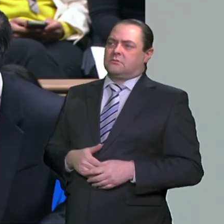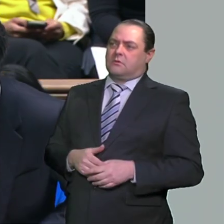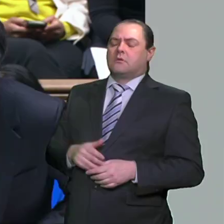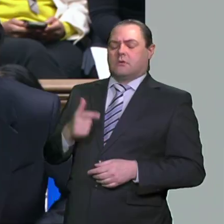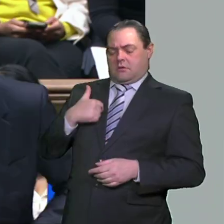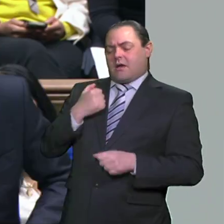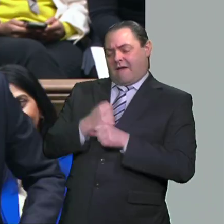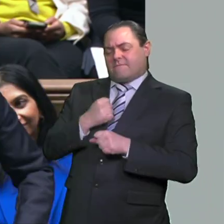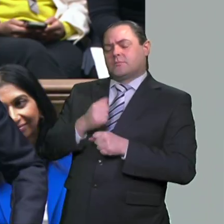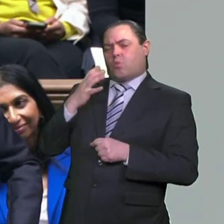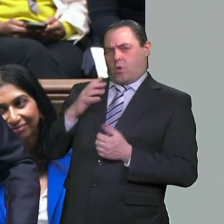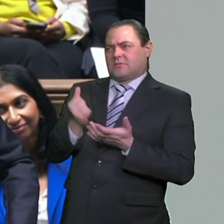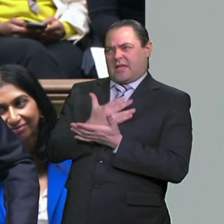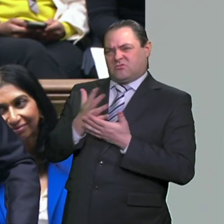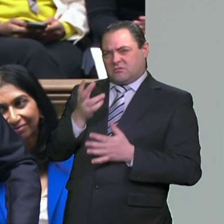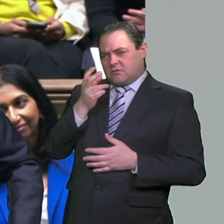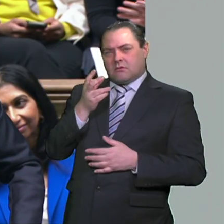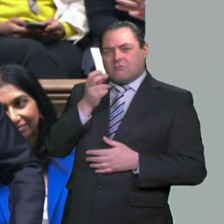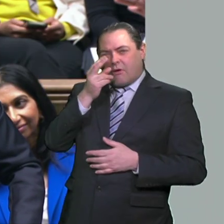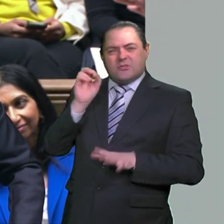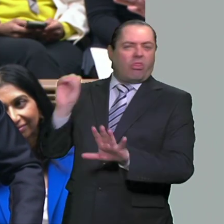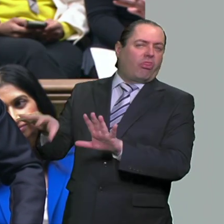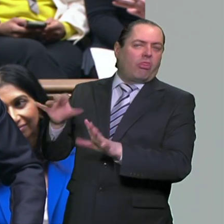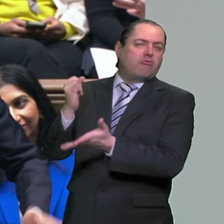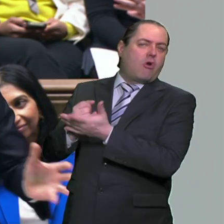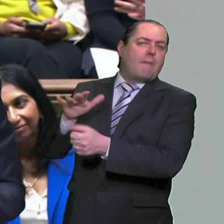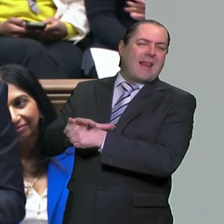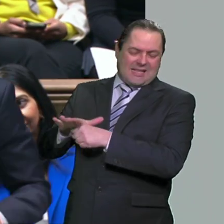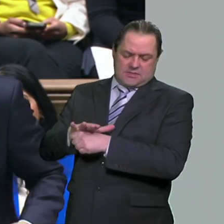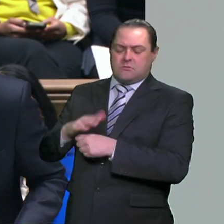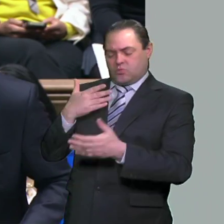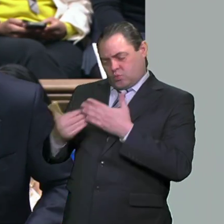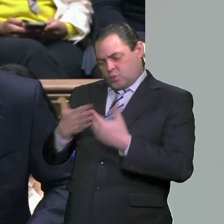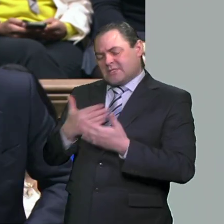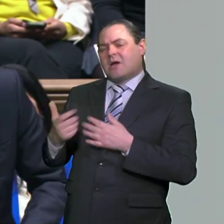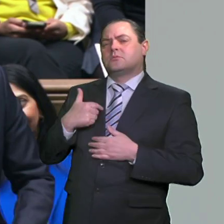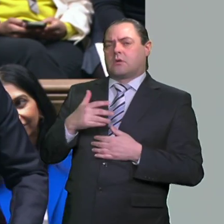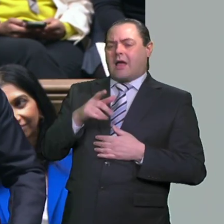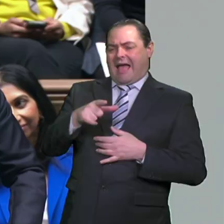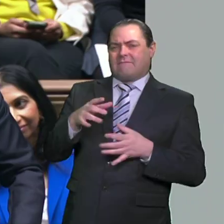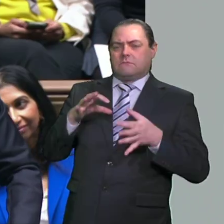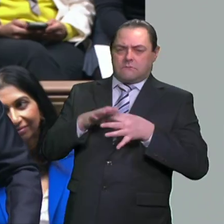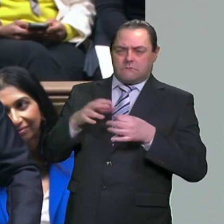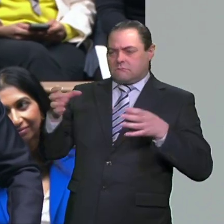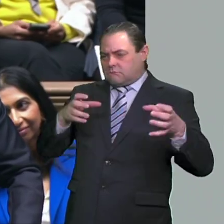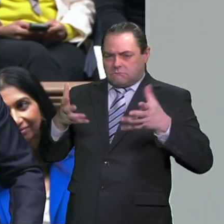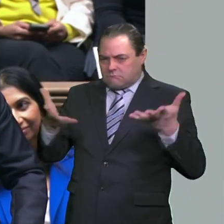The Government are committed to tackling waste crime, and the joint unit for waste crime brings agencies together in the way she describes.